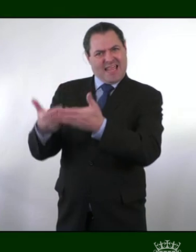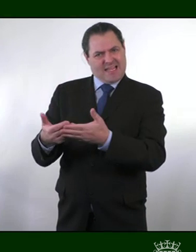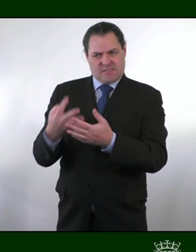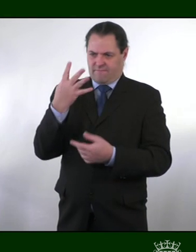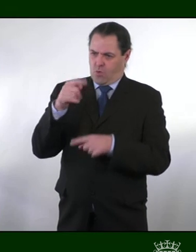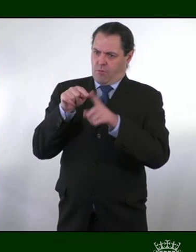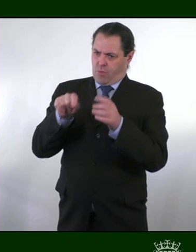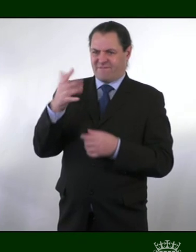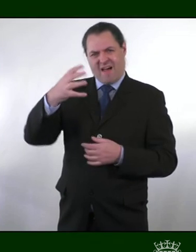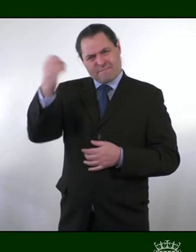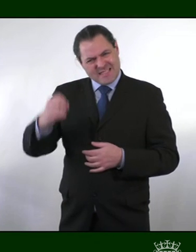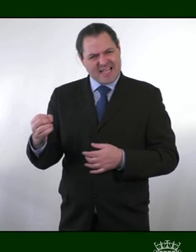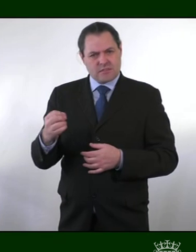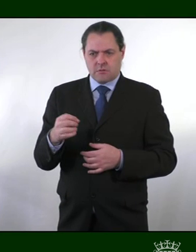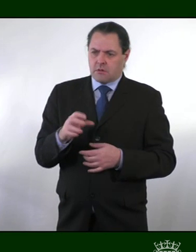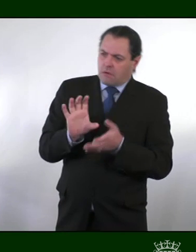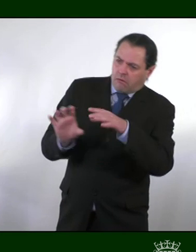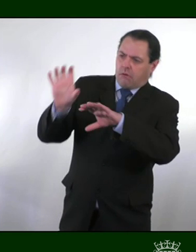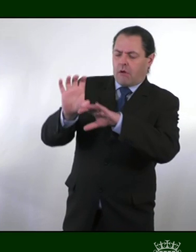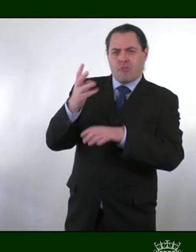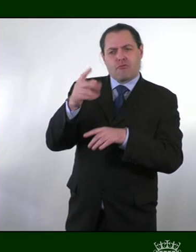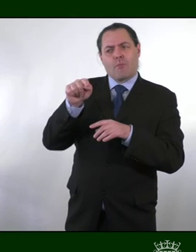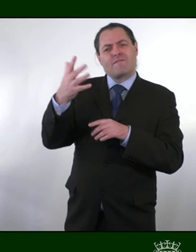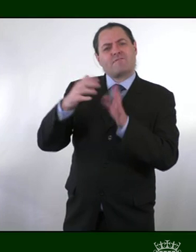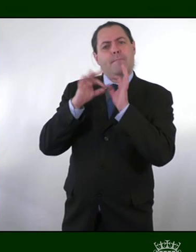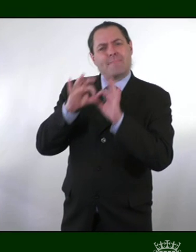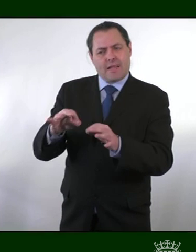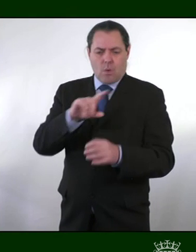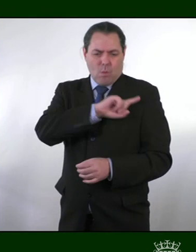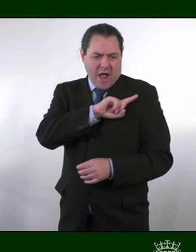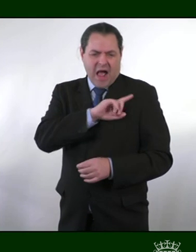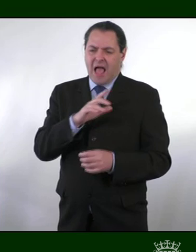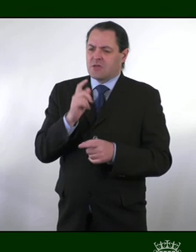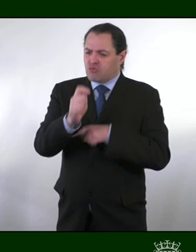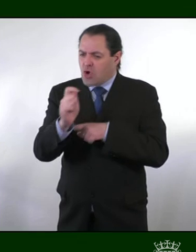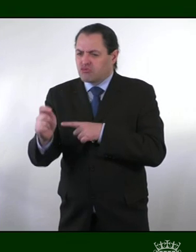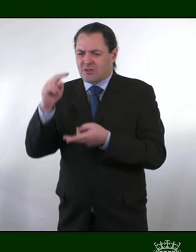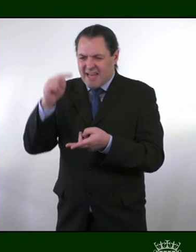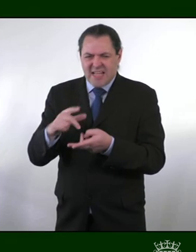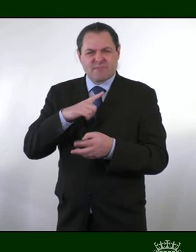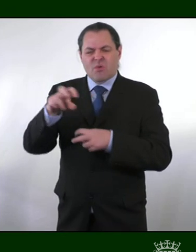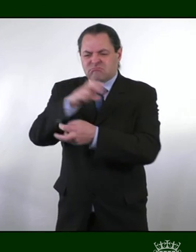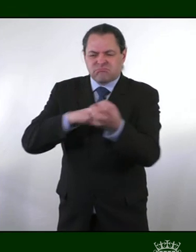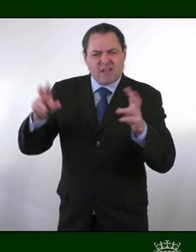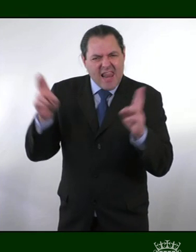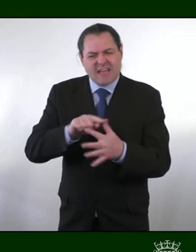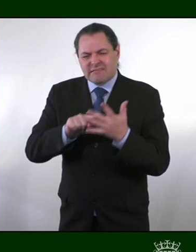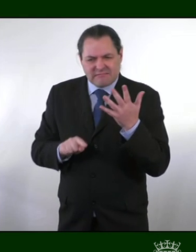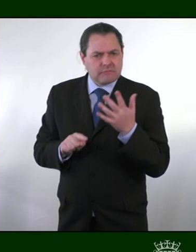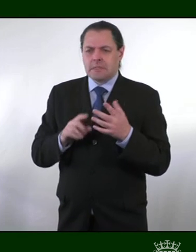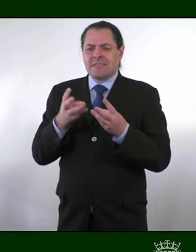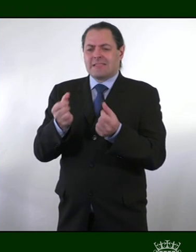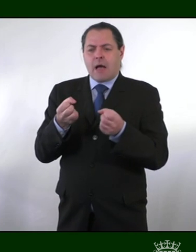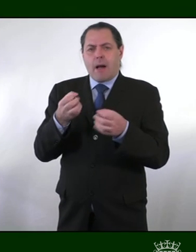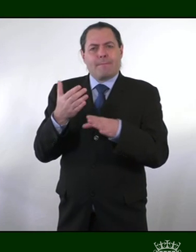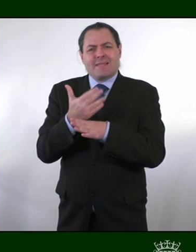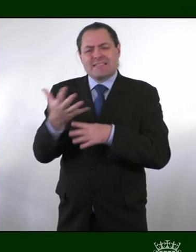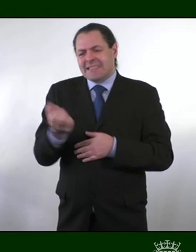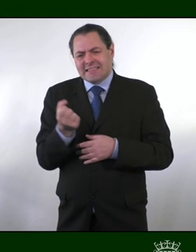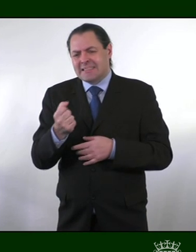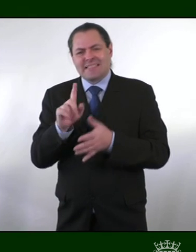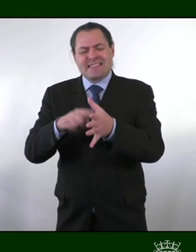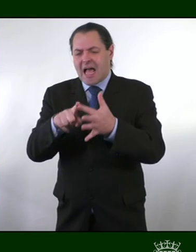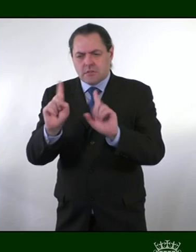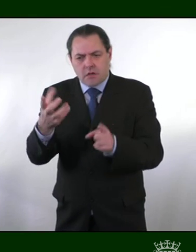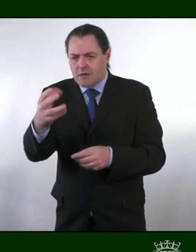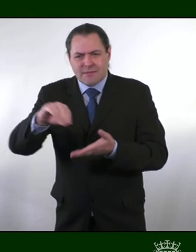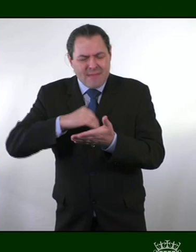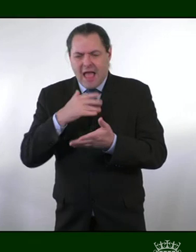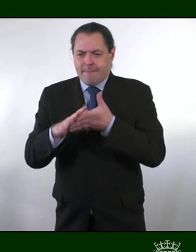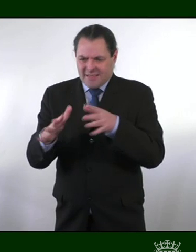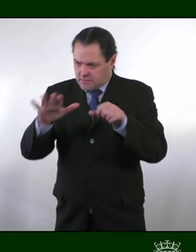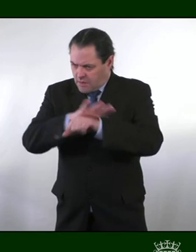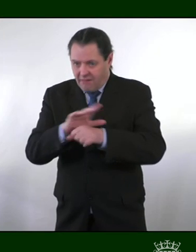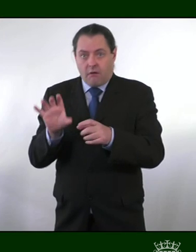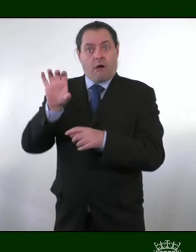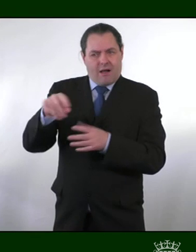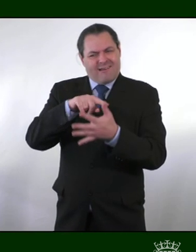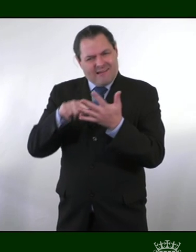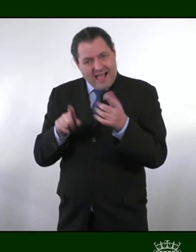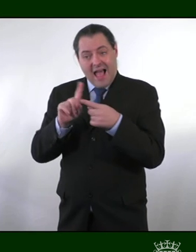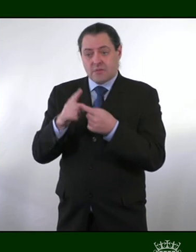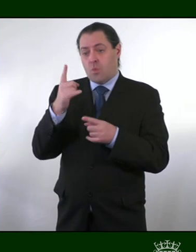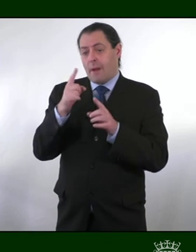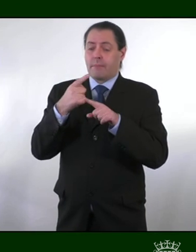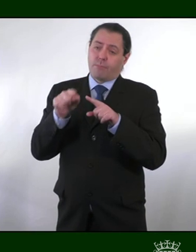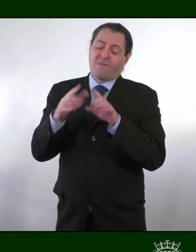That £3.5 billion is there to help to meet the shortfall in sales fees and charges, and the unrecoverable losses in business rates and council tax that they have experienced this year, as well as £1.5 billion for general pressures.